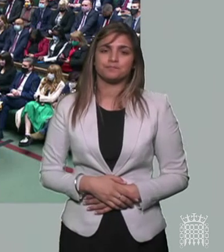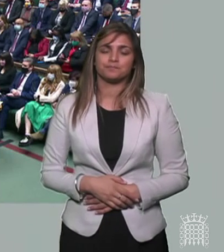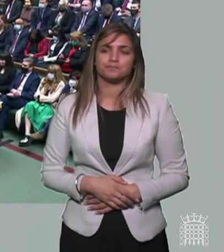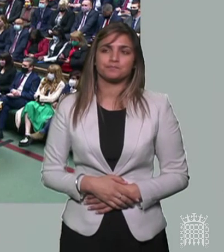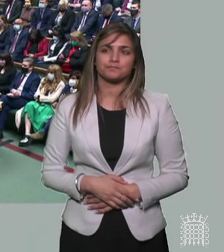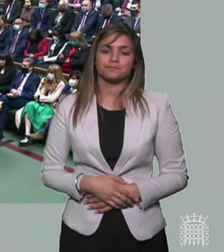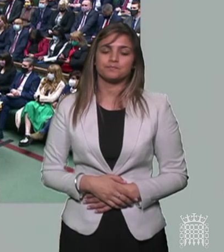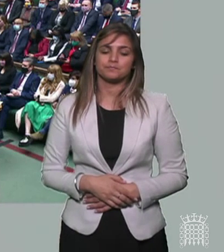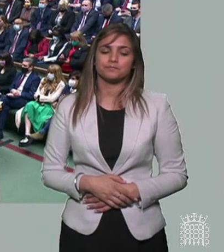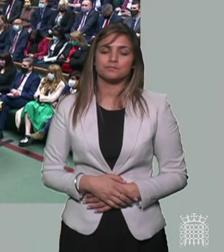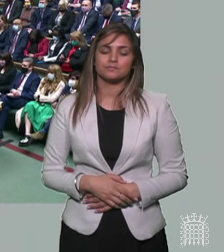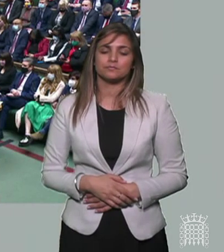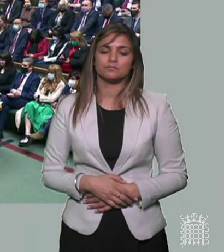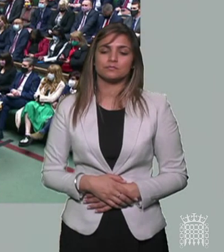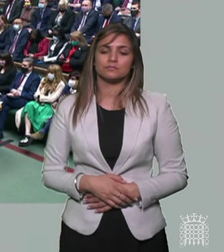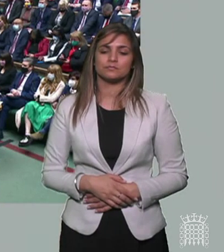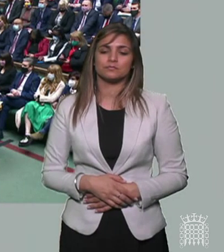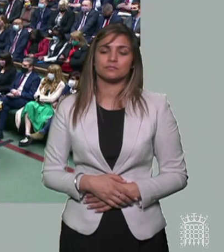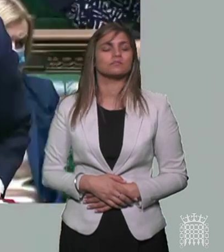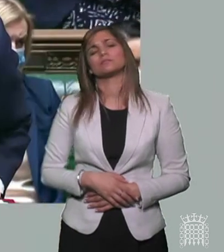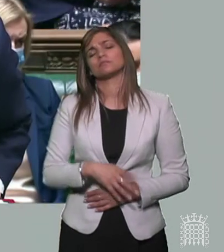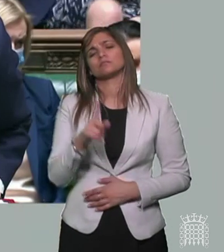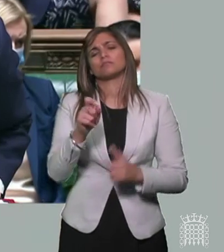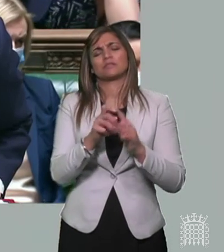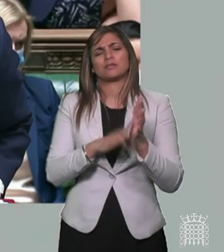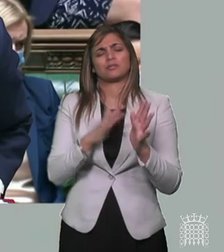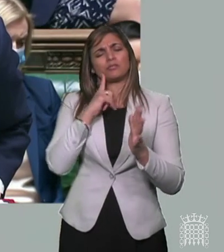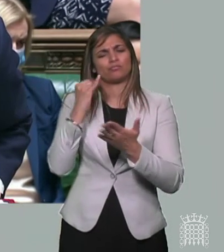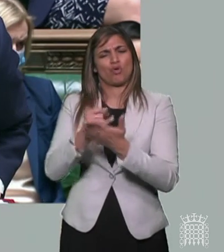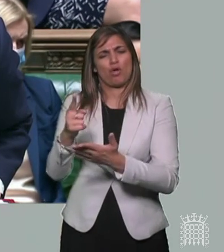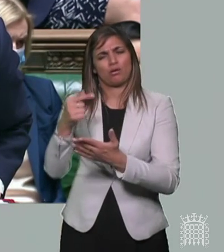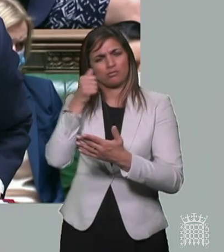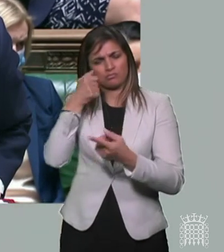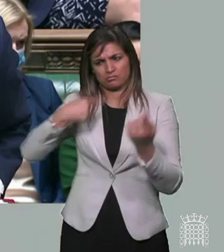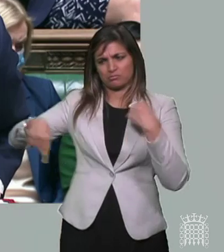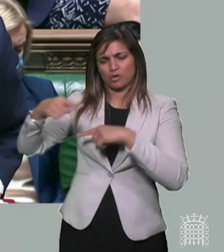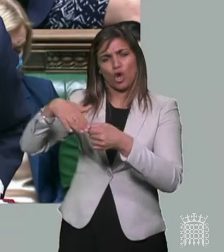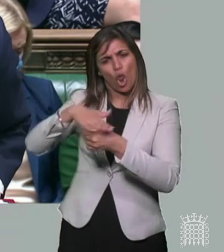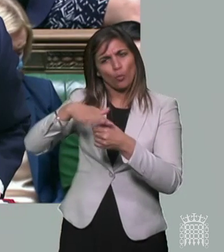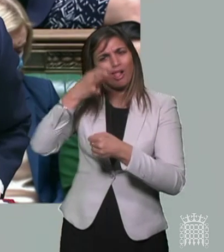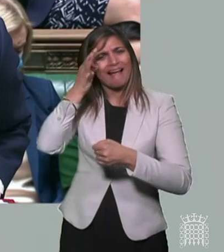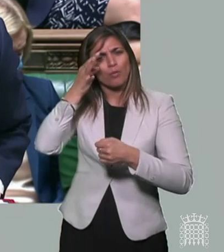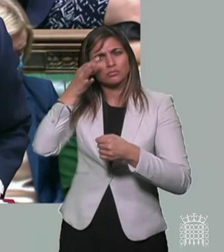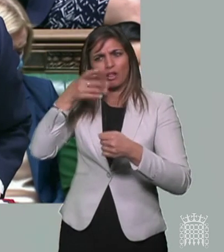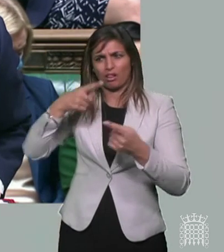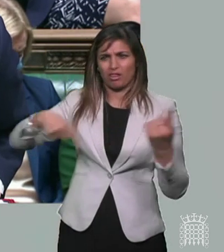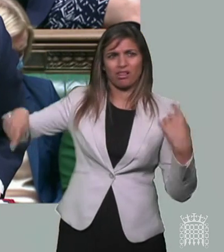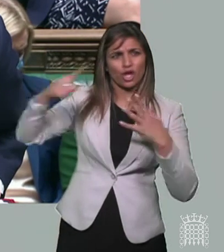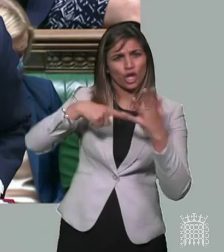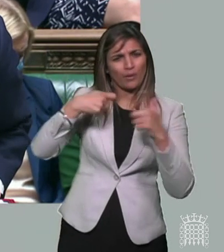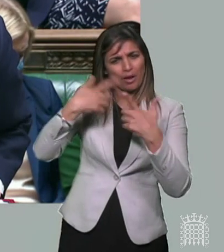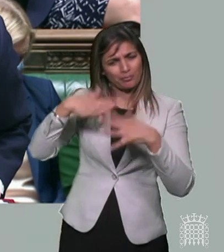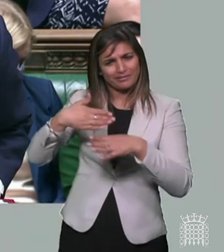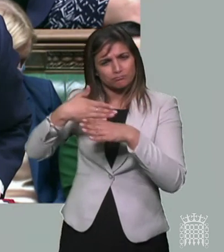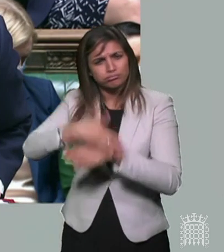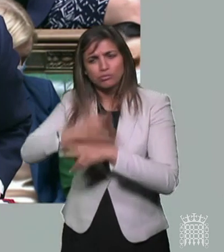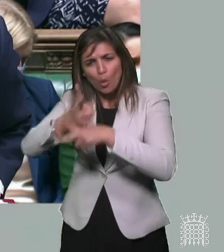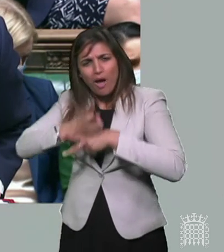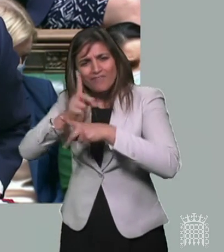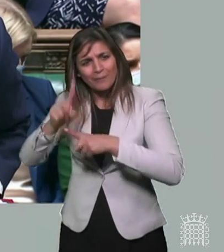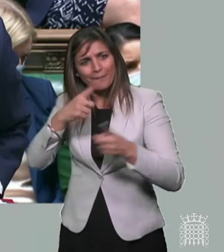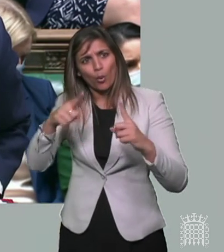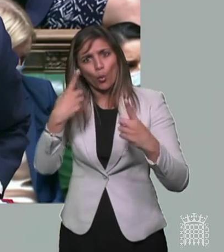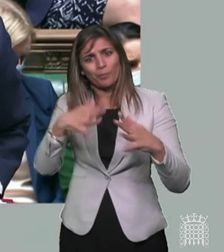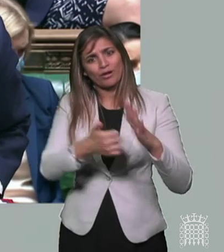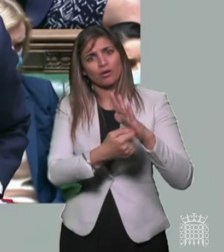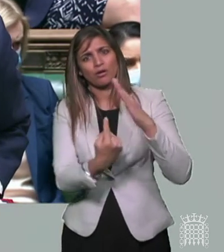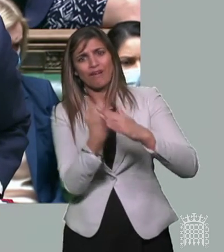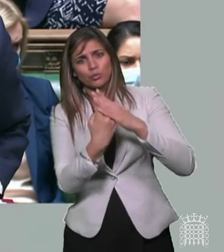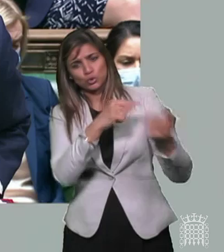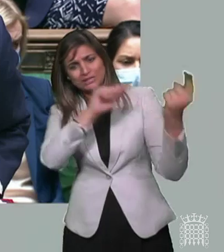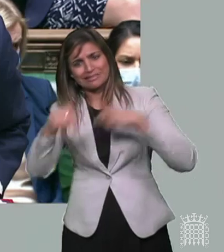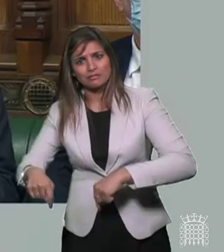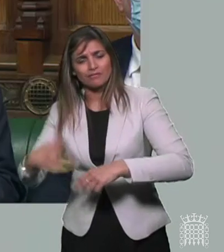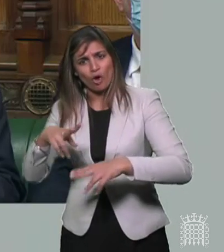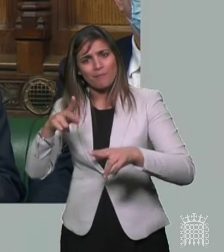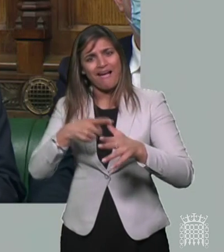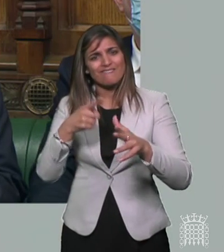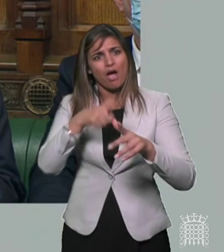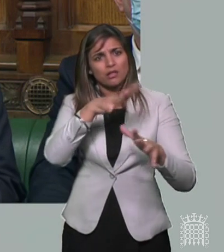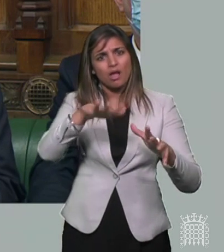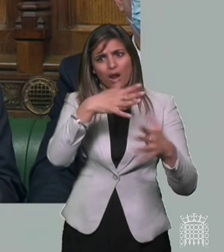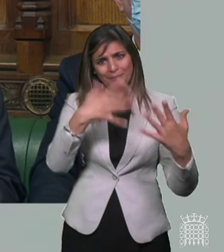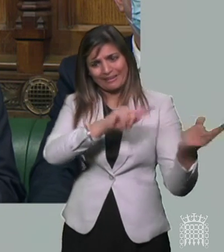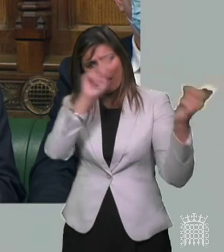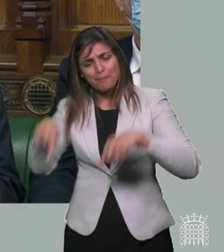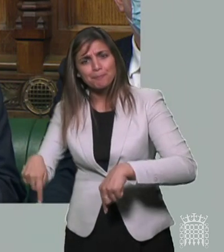I believe the honourable Member does a serious injustice to the efforts of local councils up and down the country to look after people coming from Afghanistan and I think he does an injustice to the efforts of the UK.